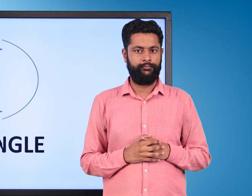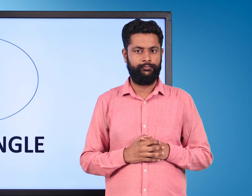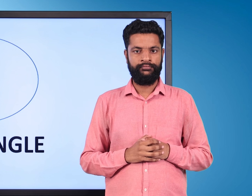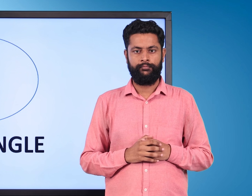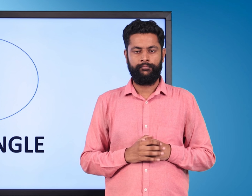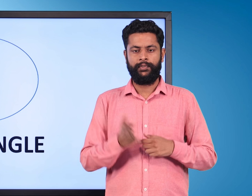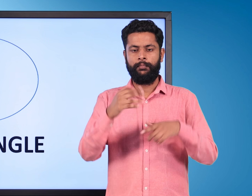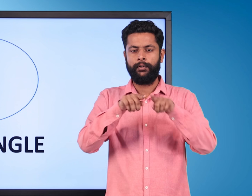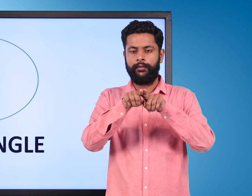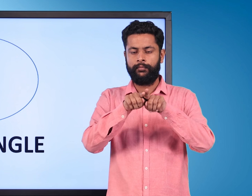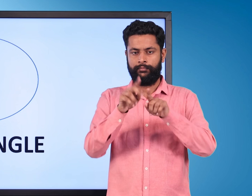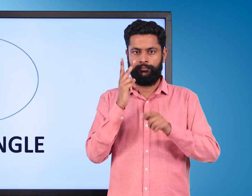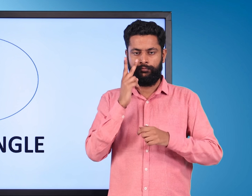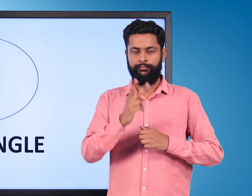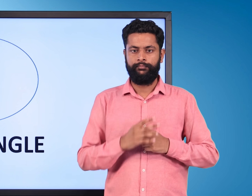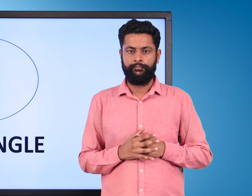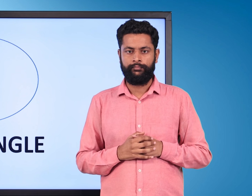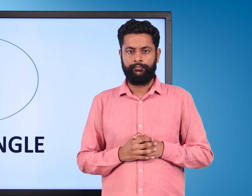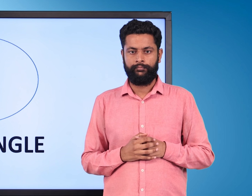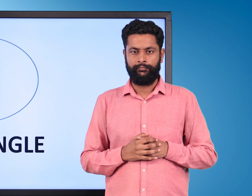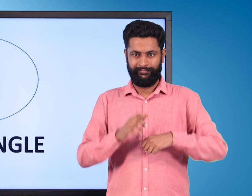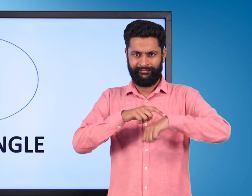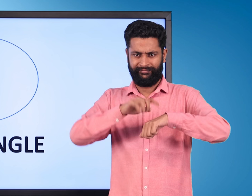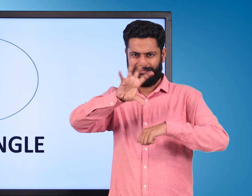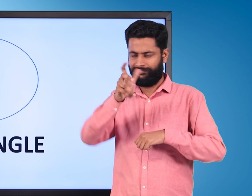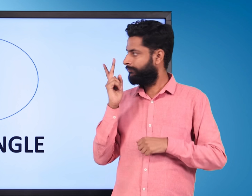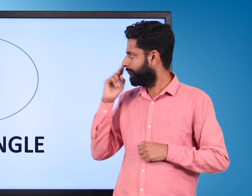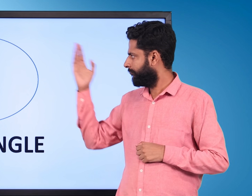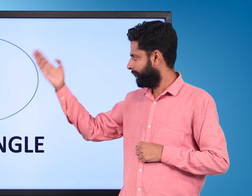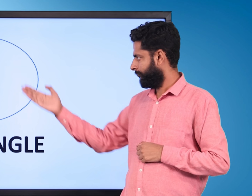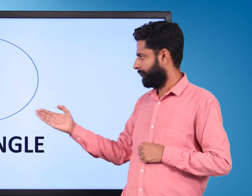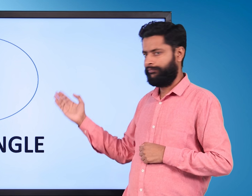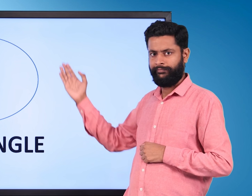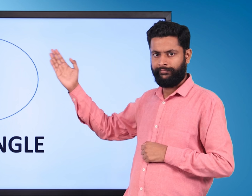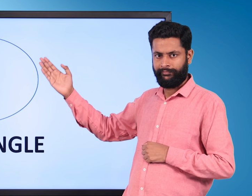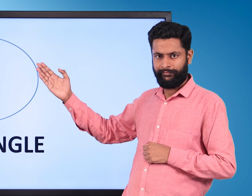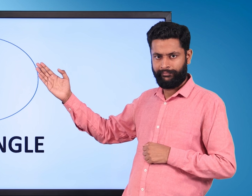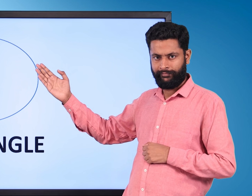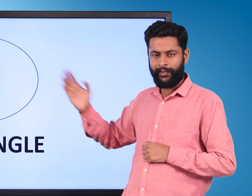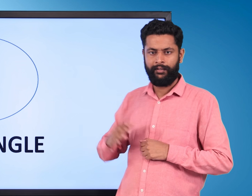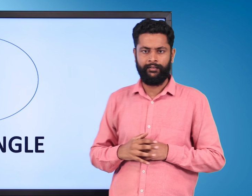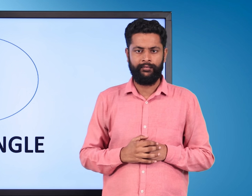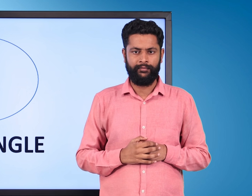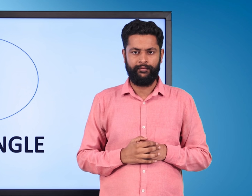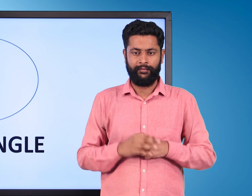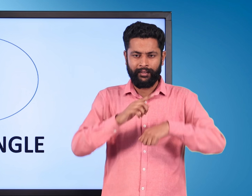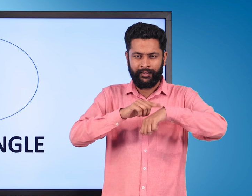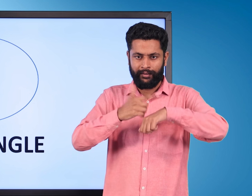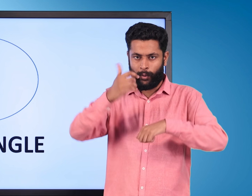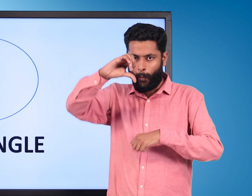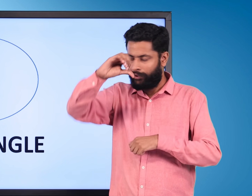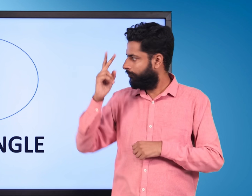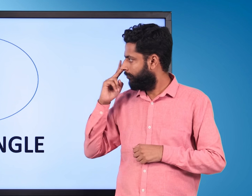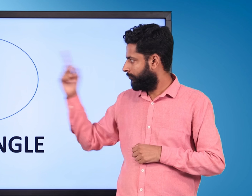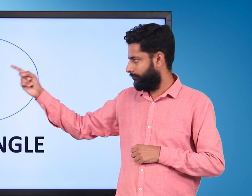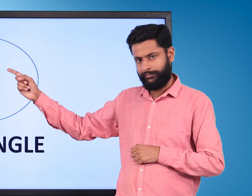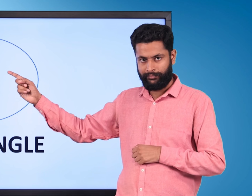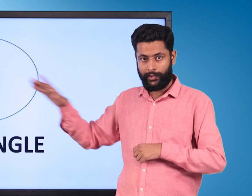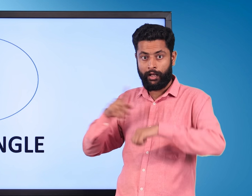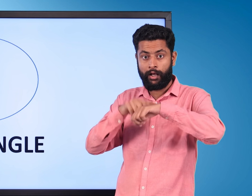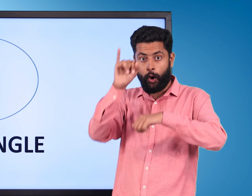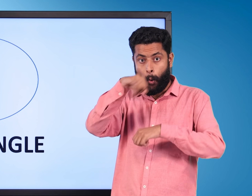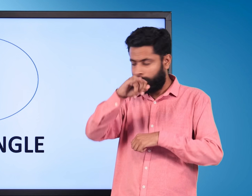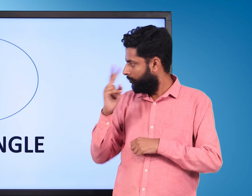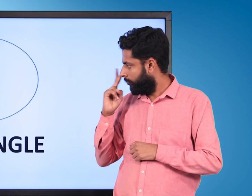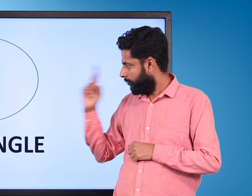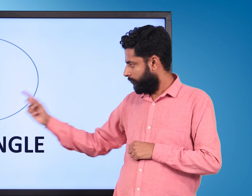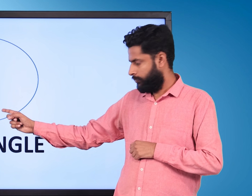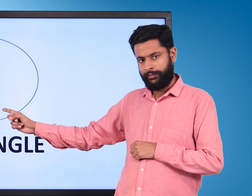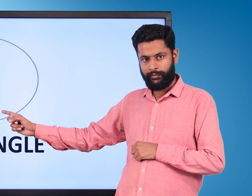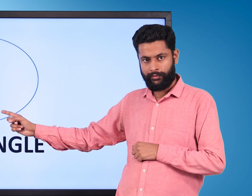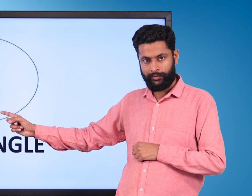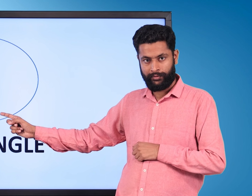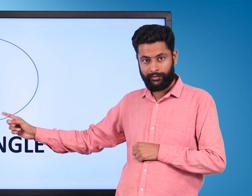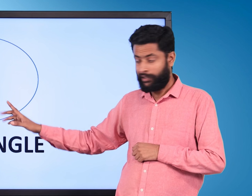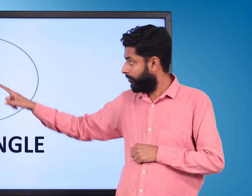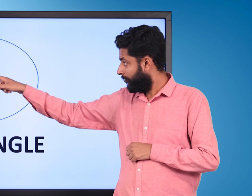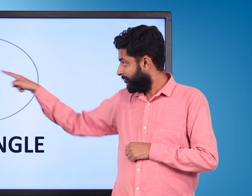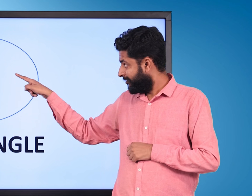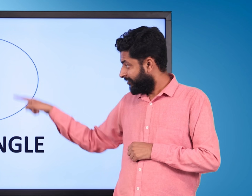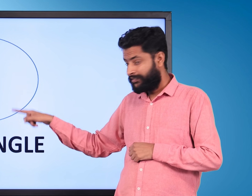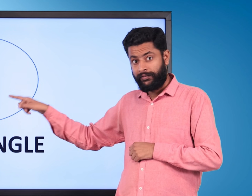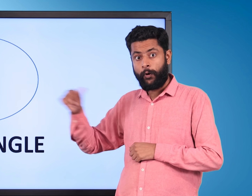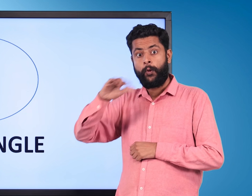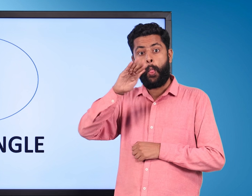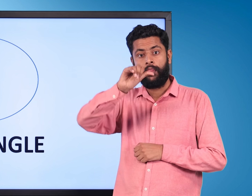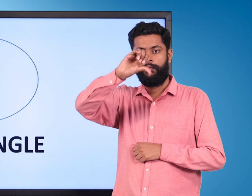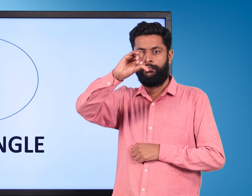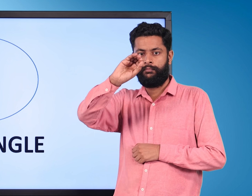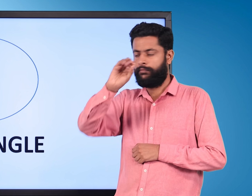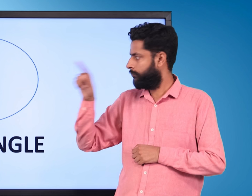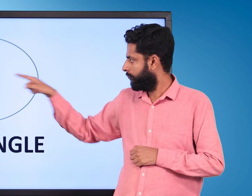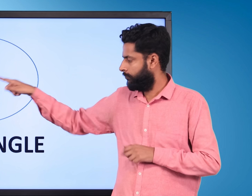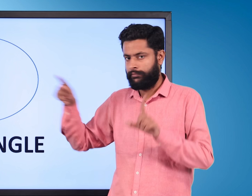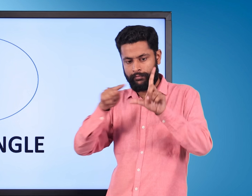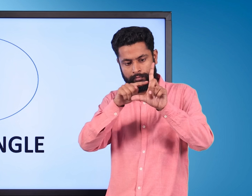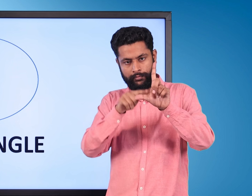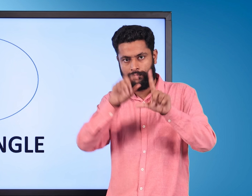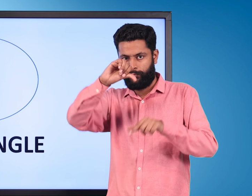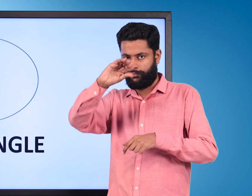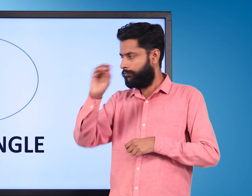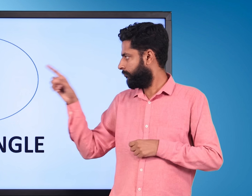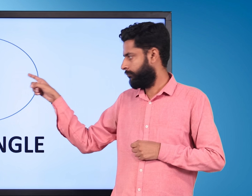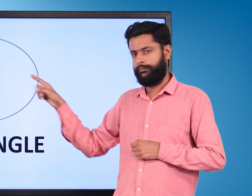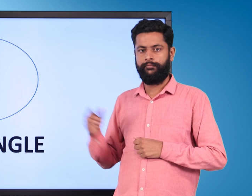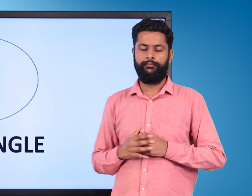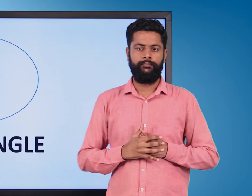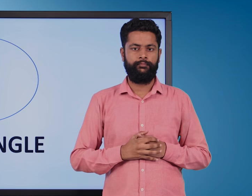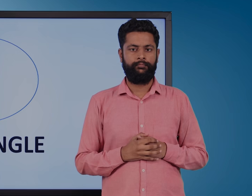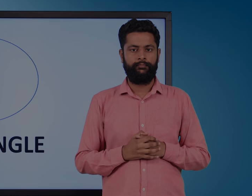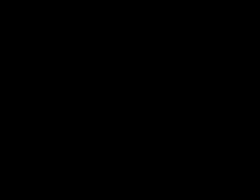For example, in a clock, when the hand moves from 6 to 9, it makes a 90 degree turn.